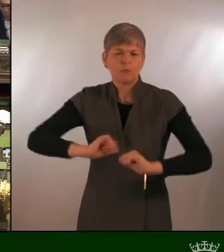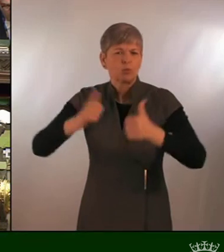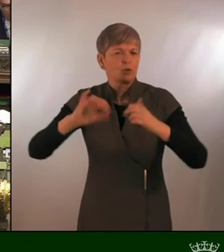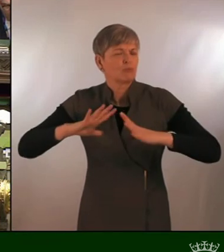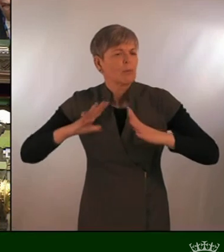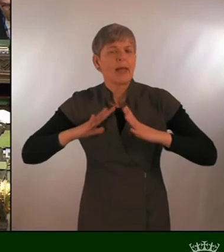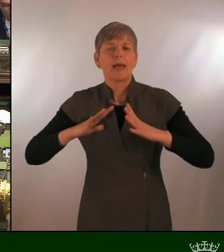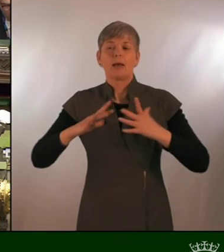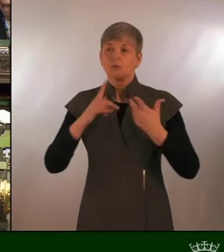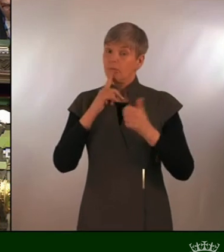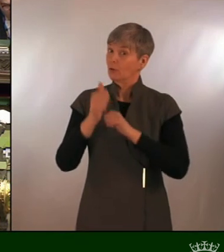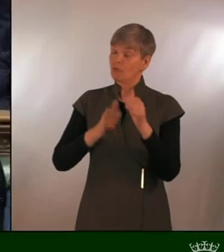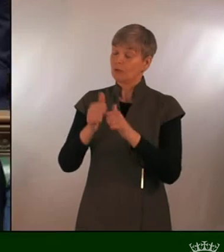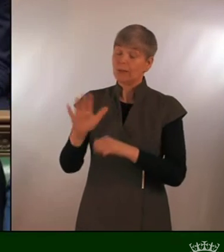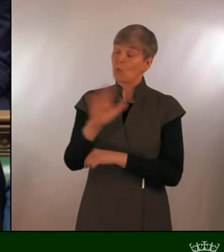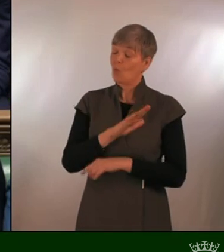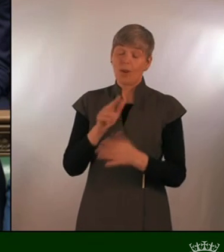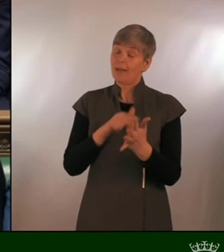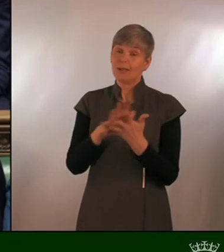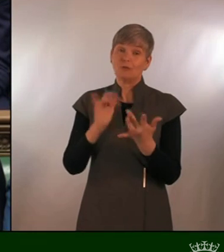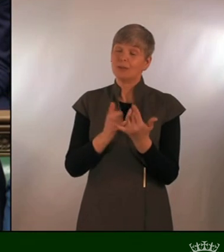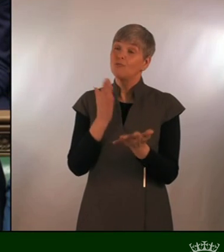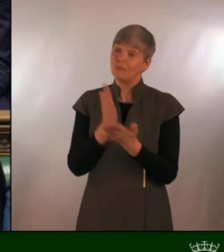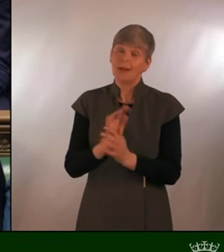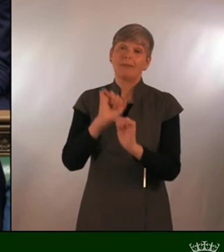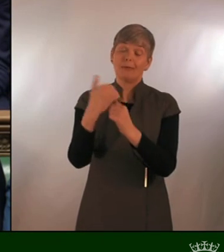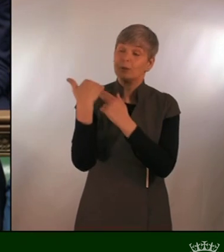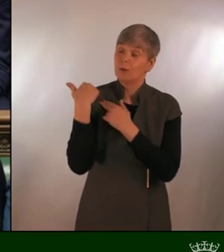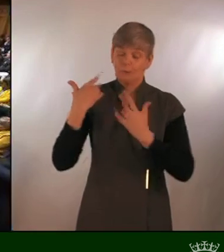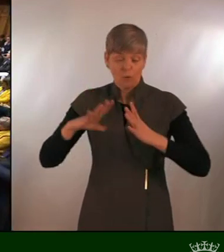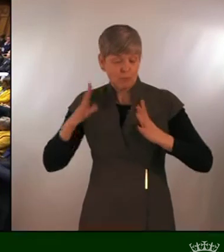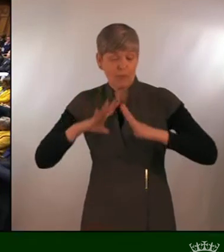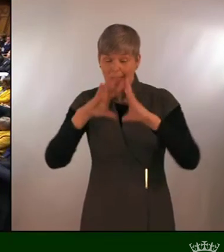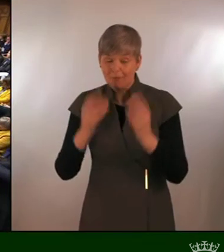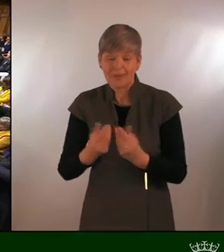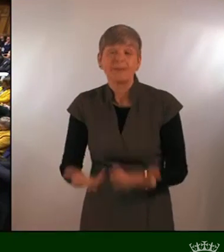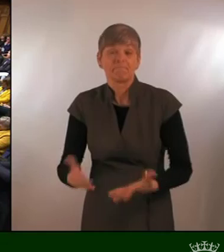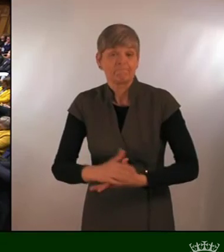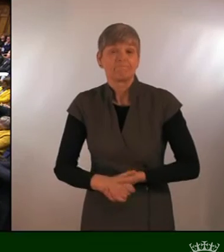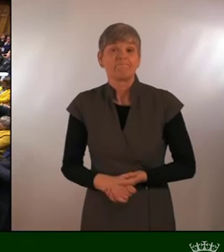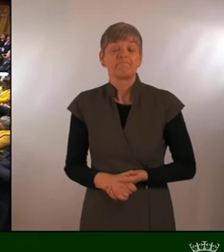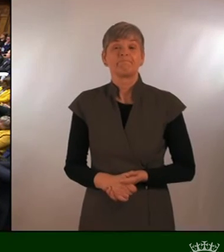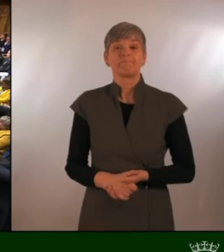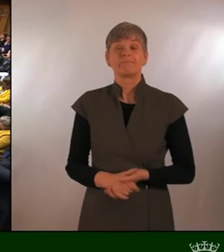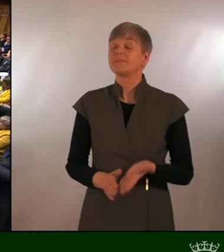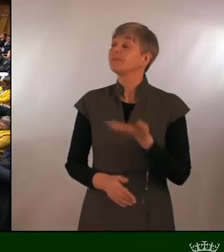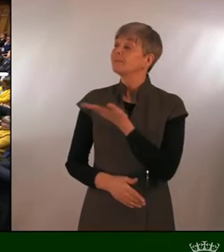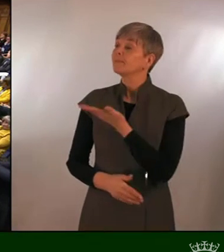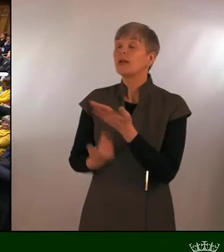I congratulate everybody in the NHS on making the preparations that they have.